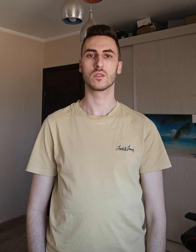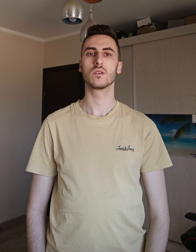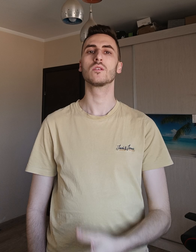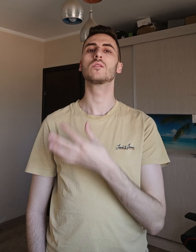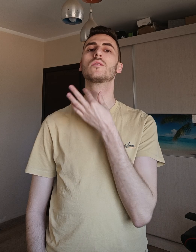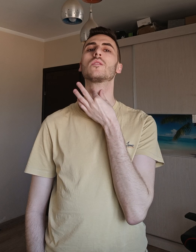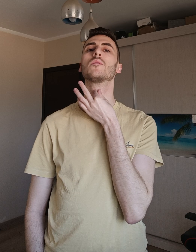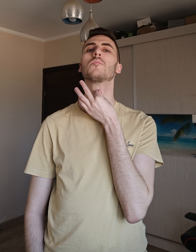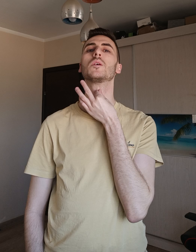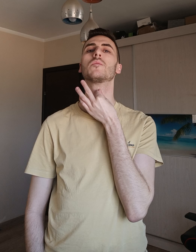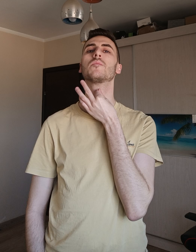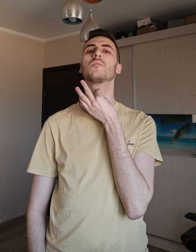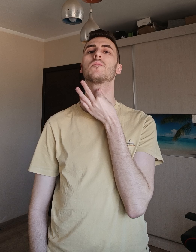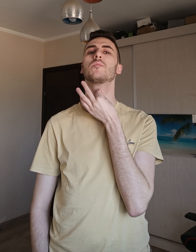צמא